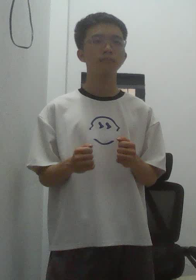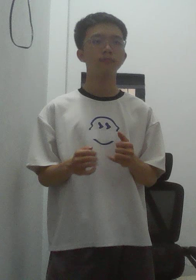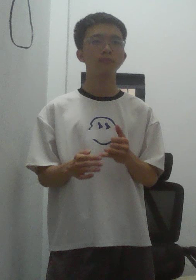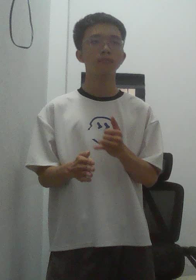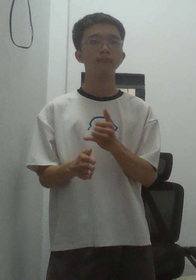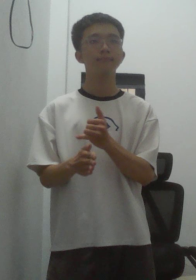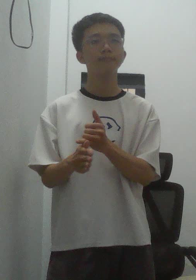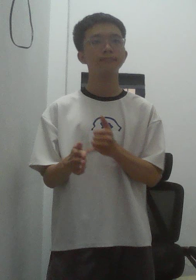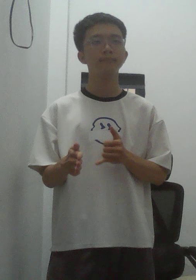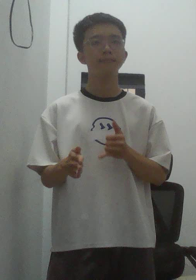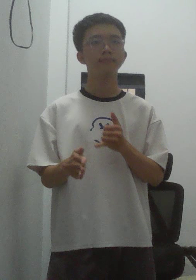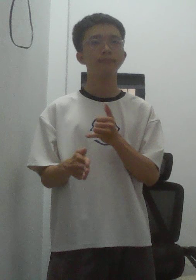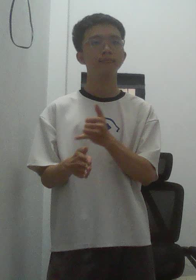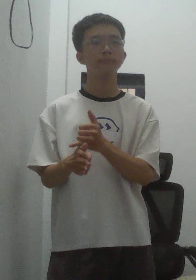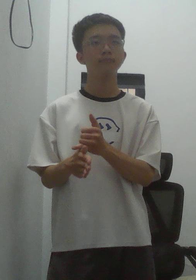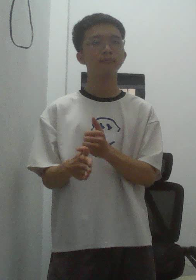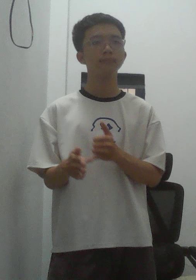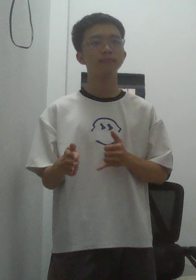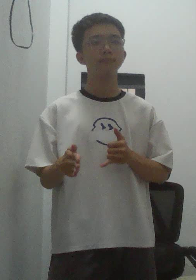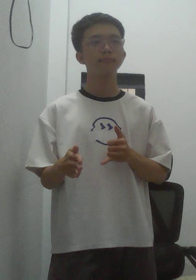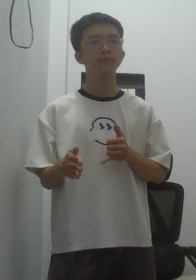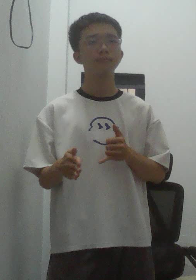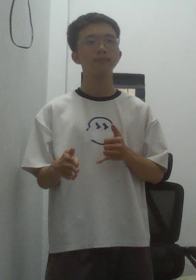cuoi thang